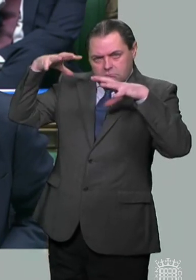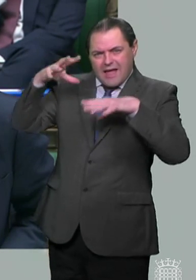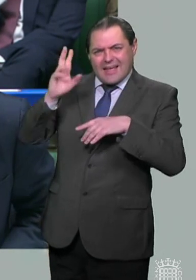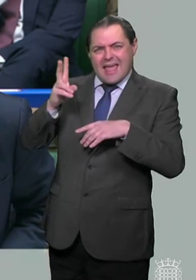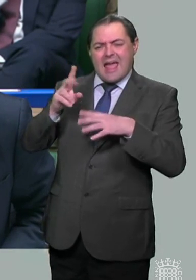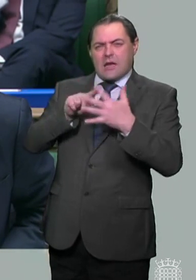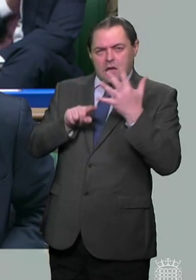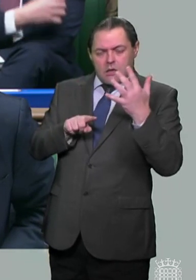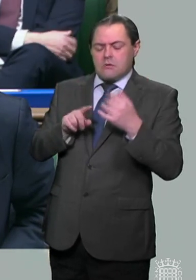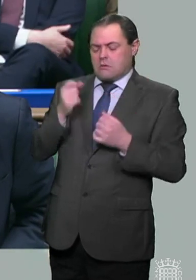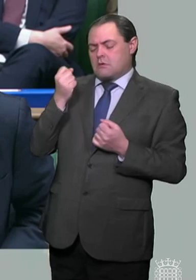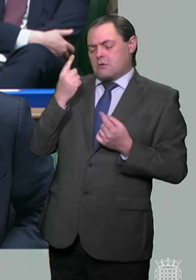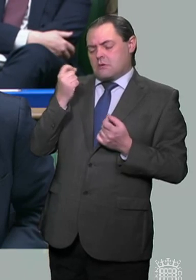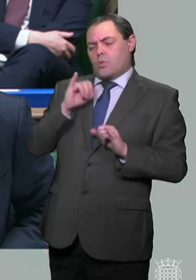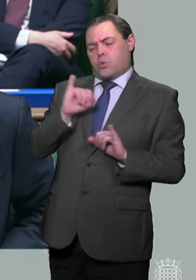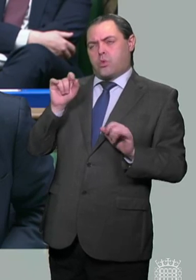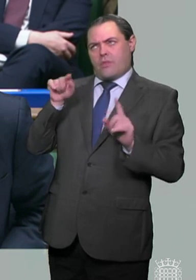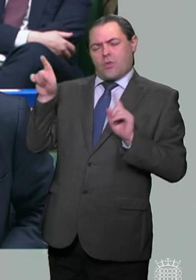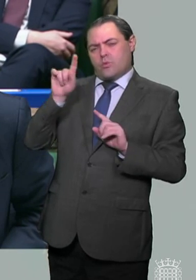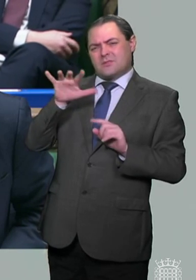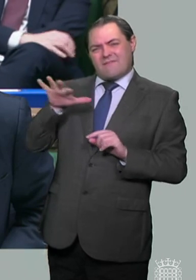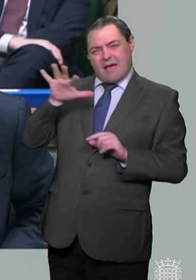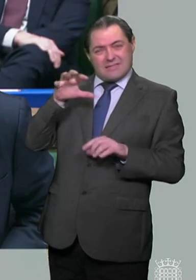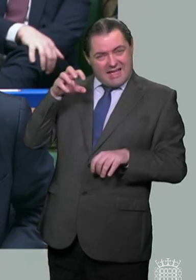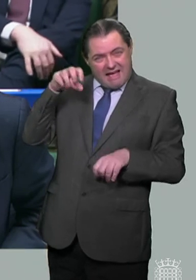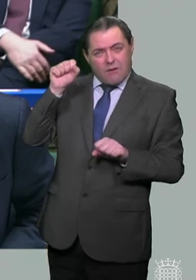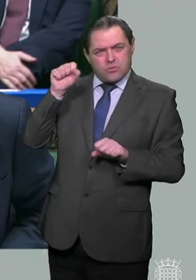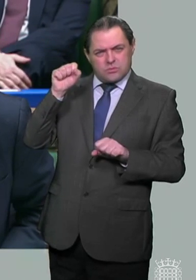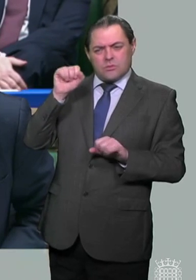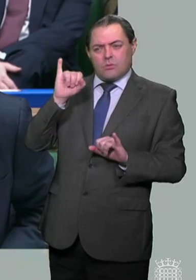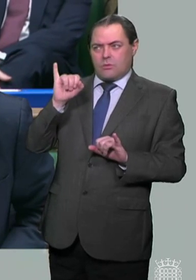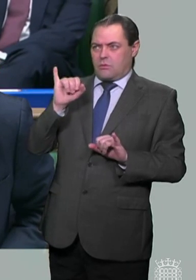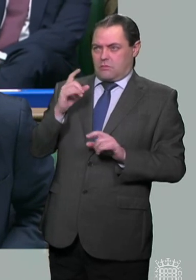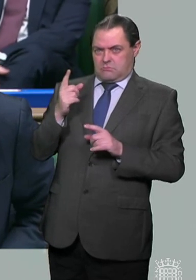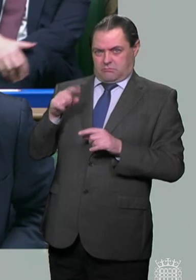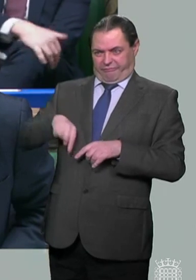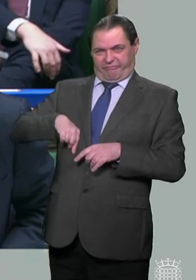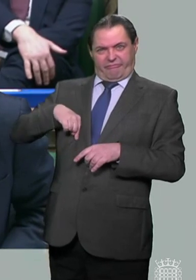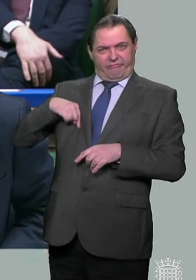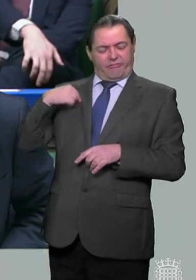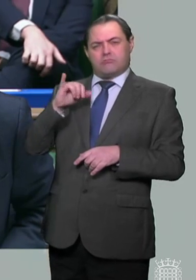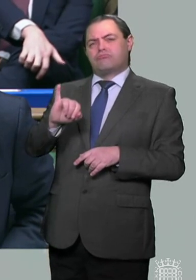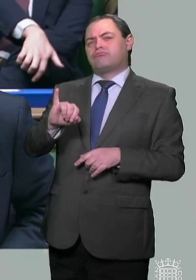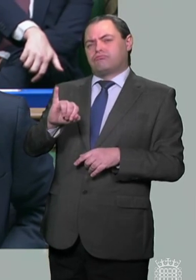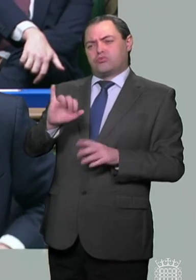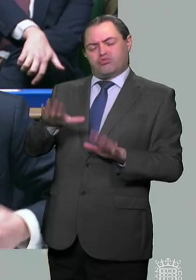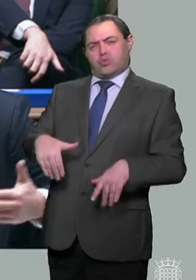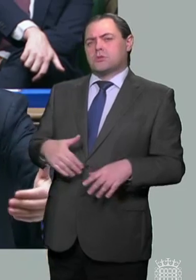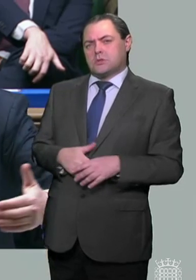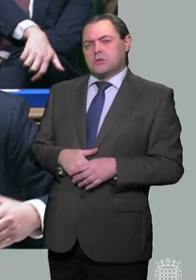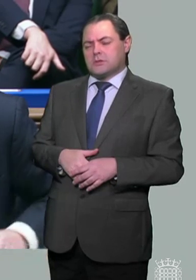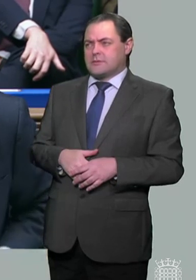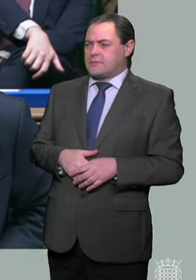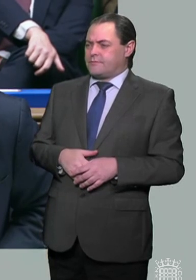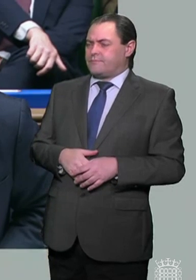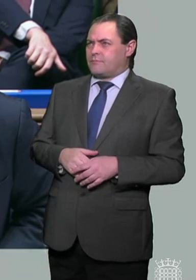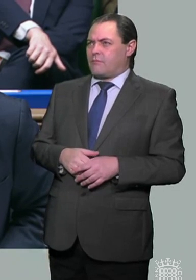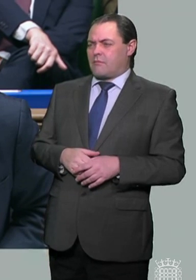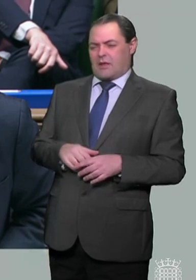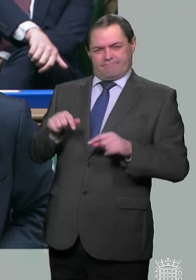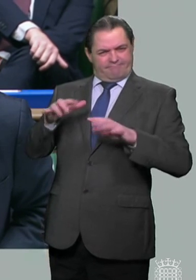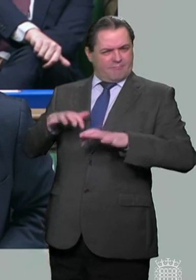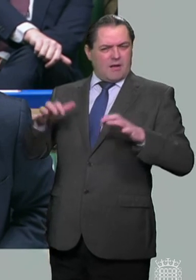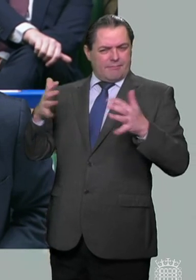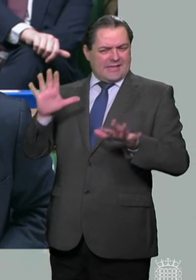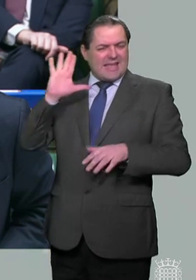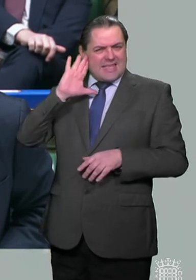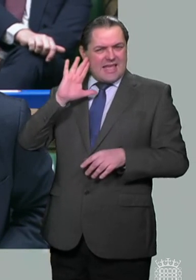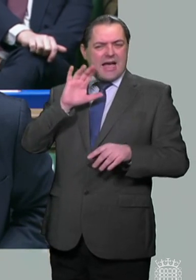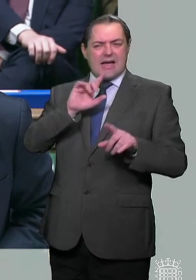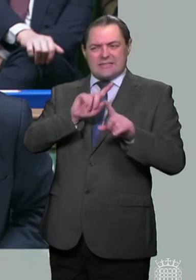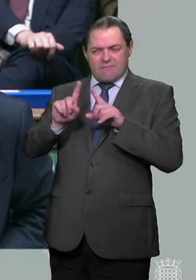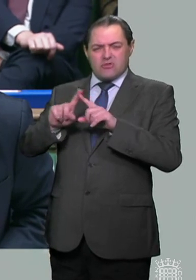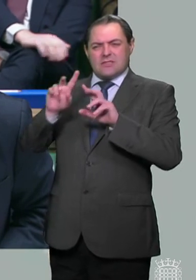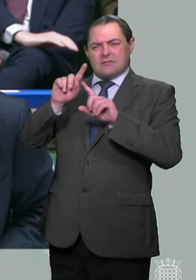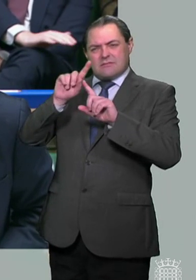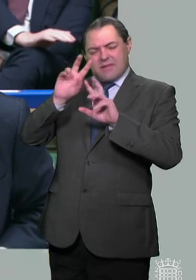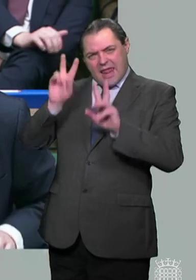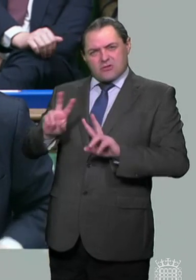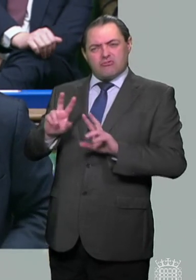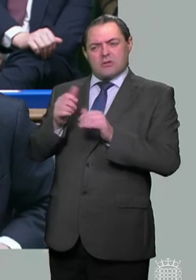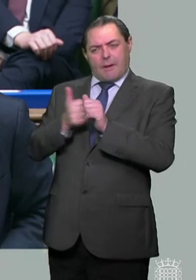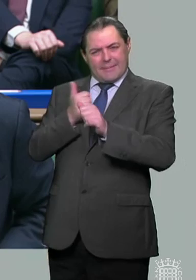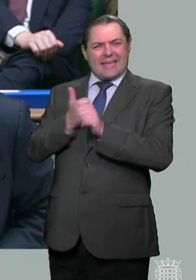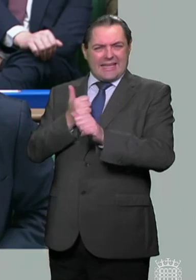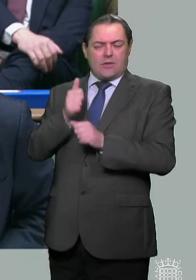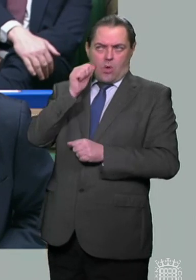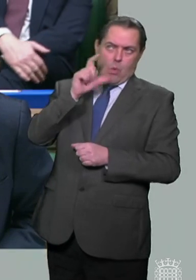I sympathise very much with the families who lost power for an unconscionably long period, and the House will have heard the explanation of the various electricity companies about why that is so.